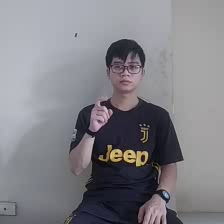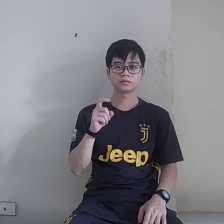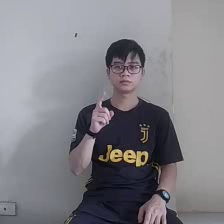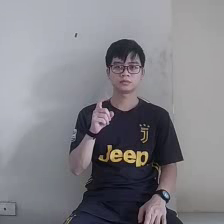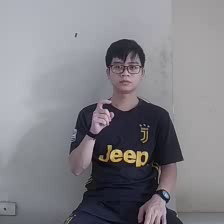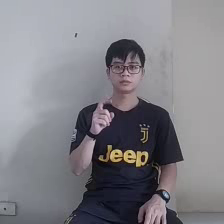Đâu